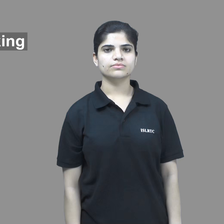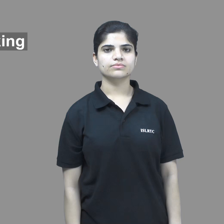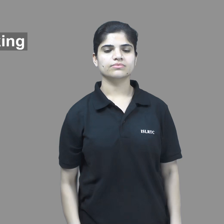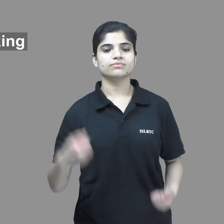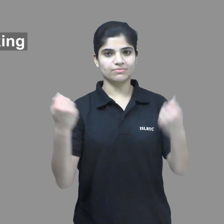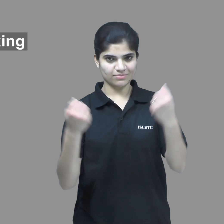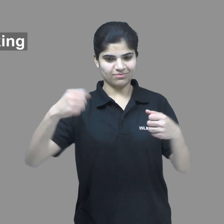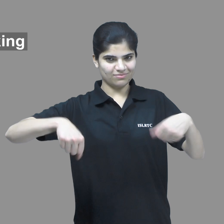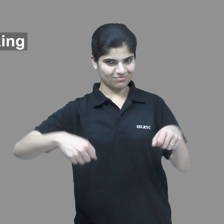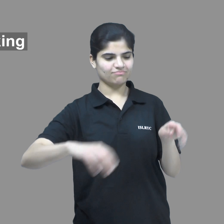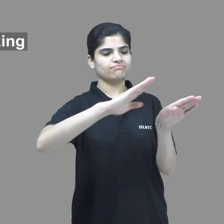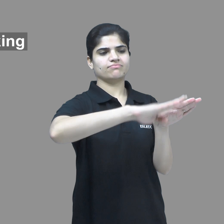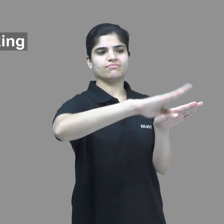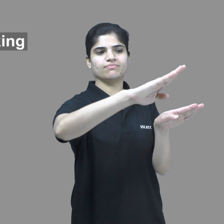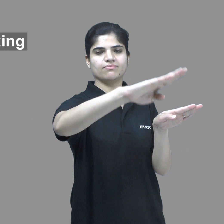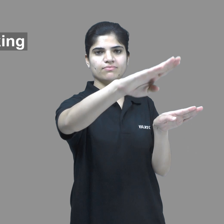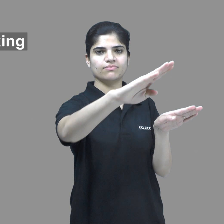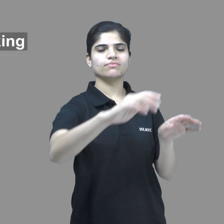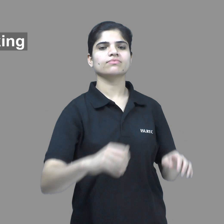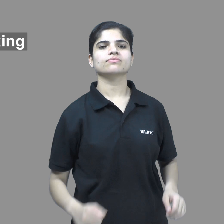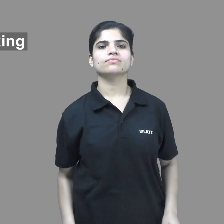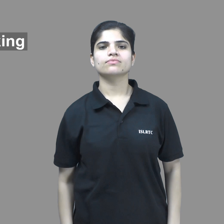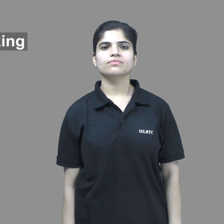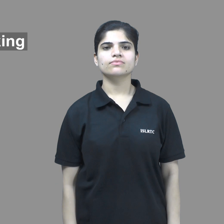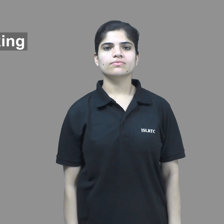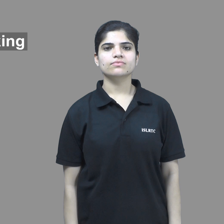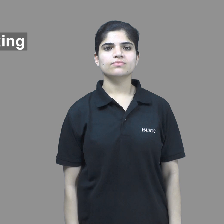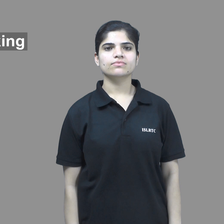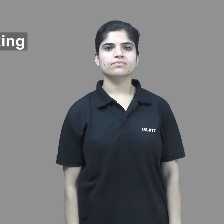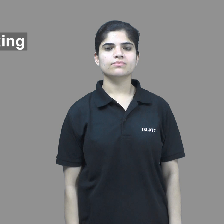Parking